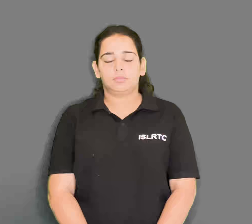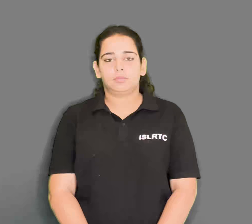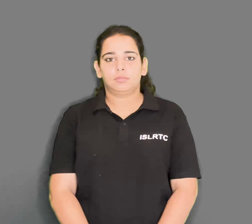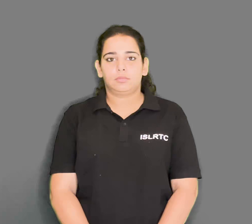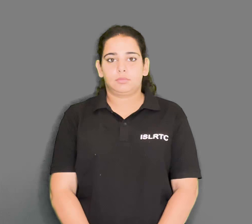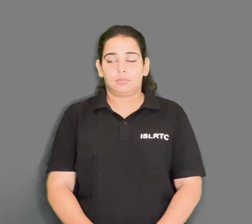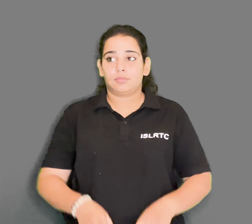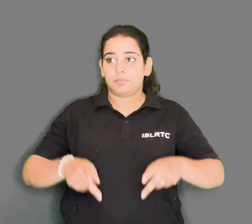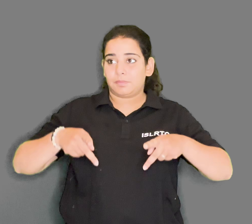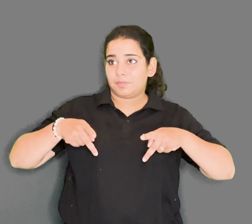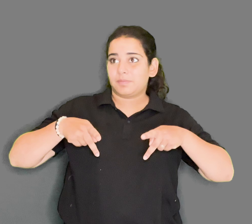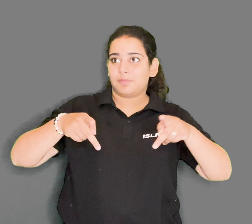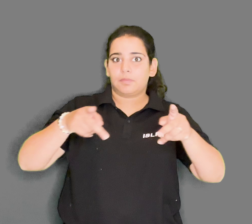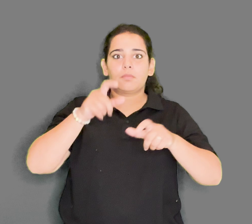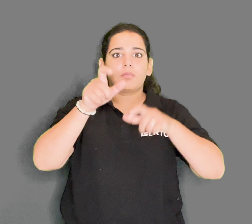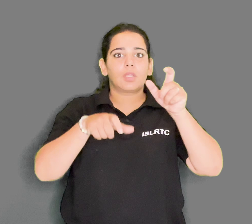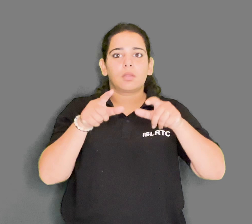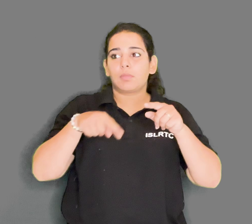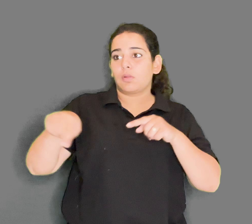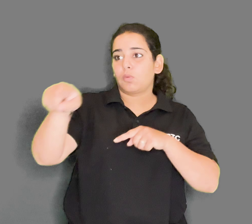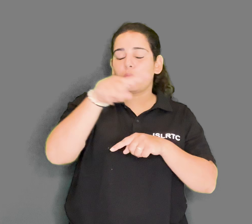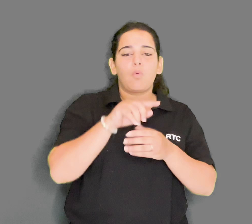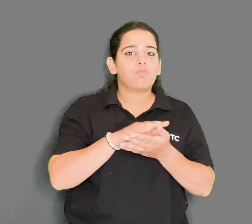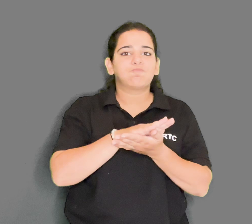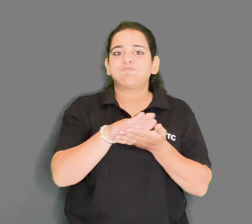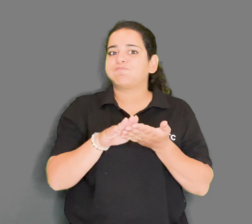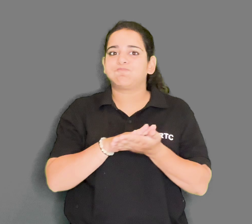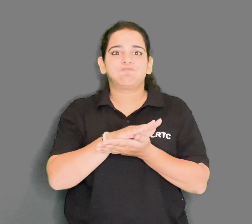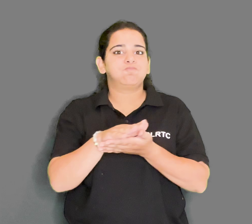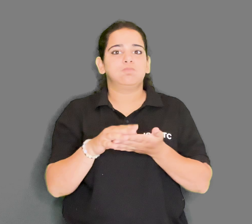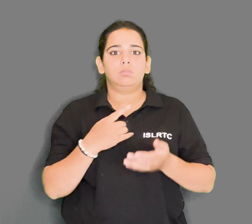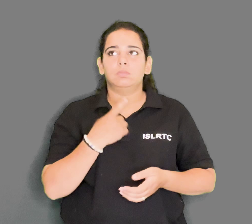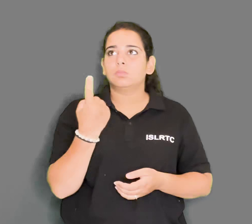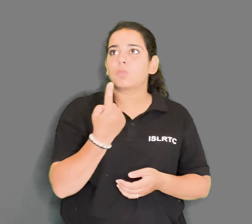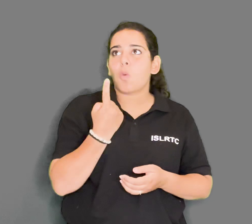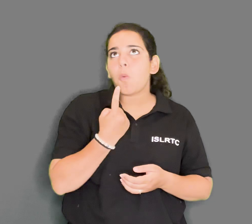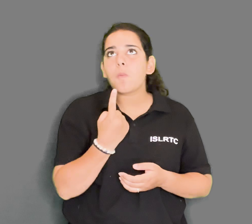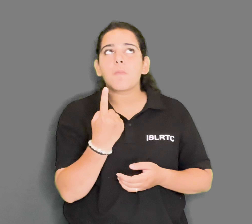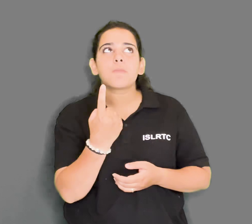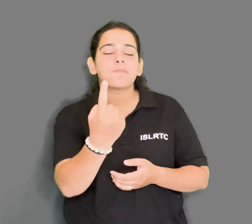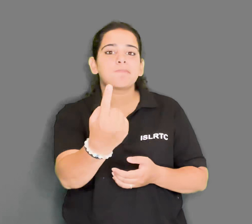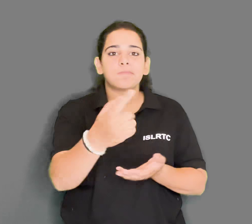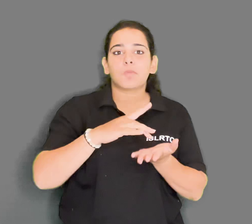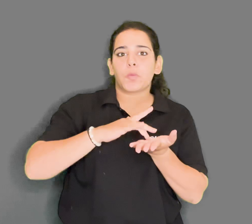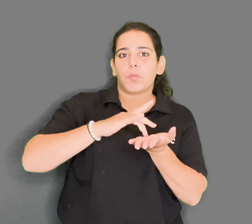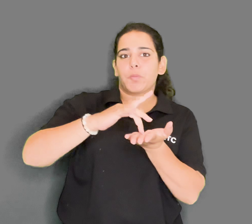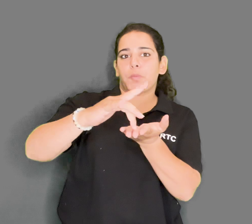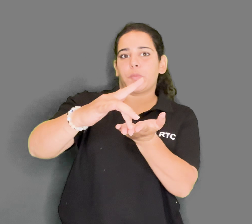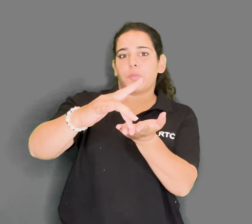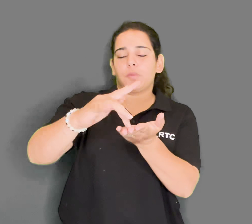Blind alley An alley or road that is closed on one end